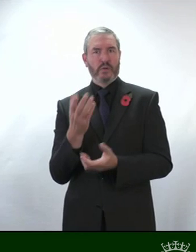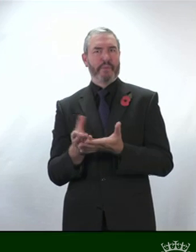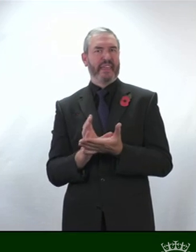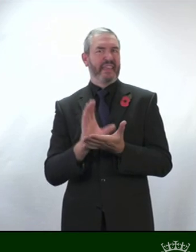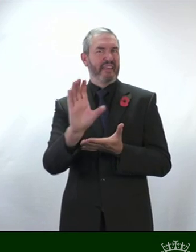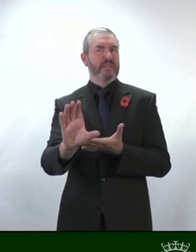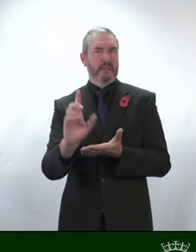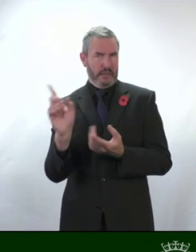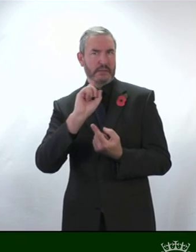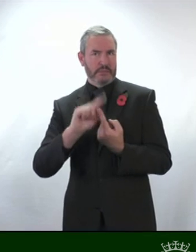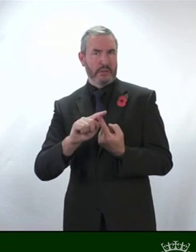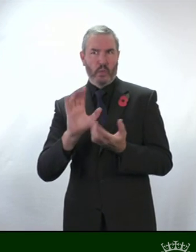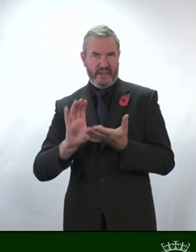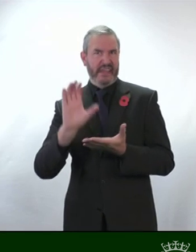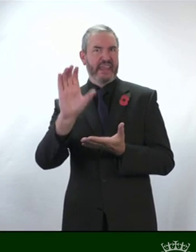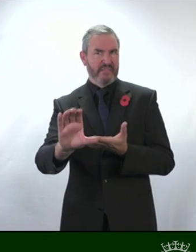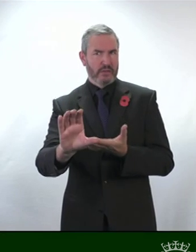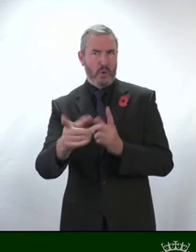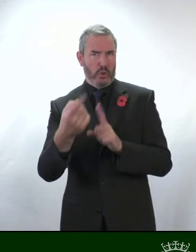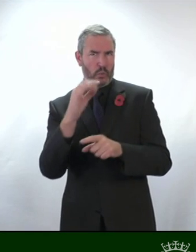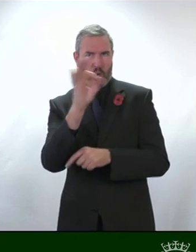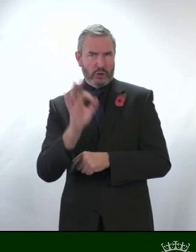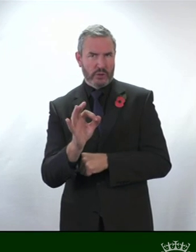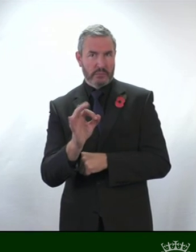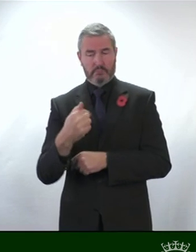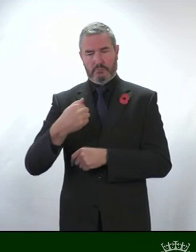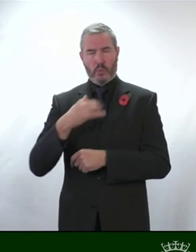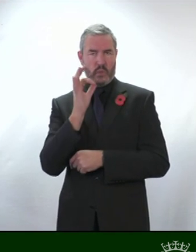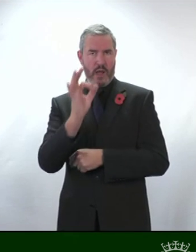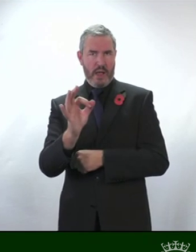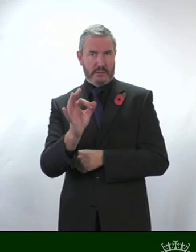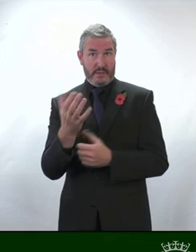That was the direct answer that he gave to the question.